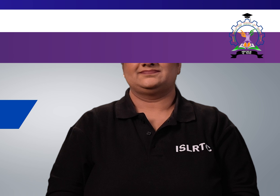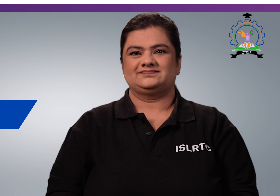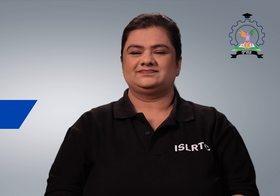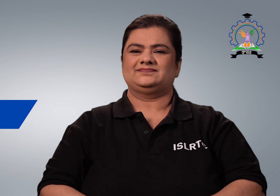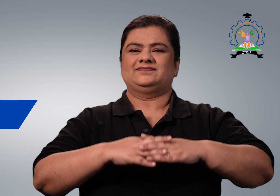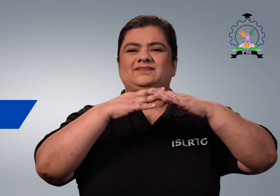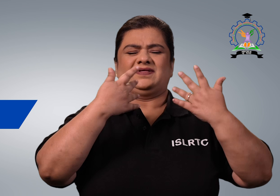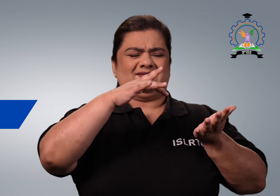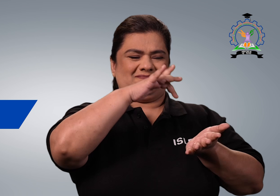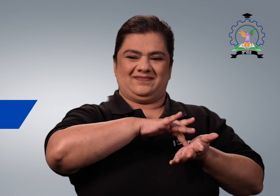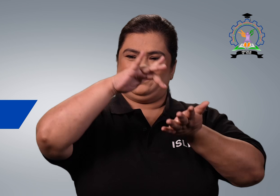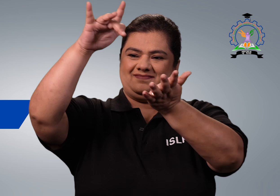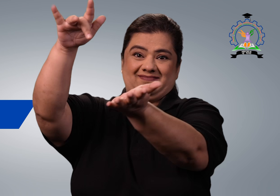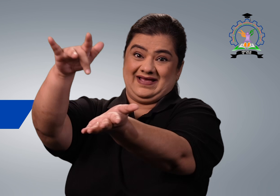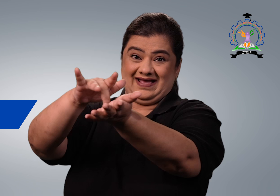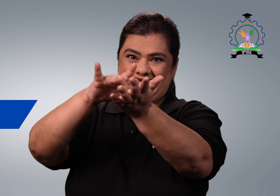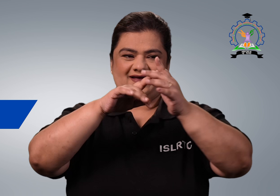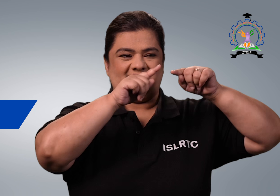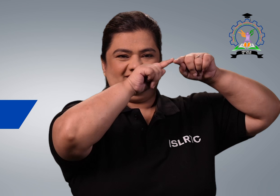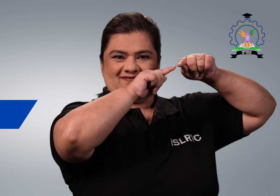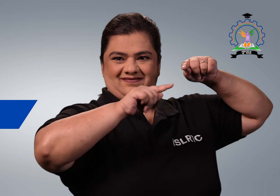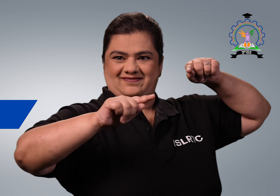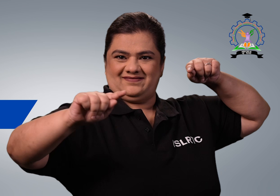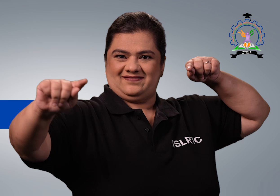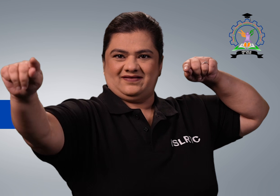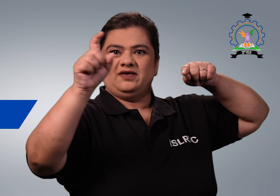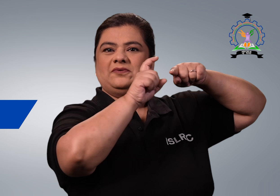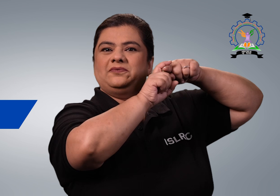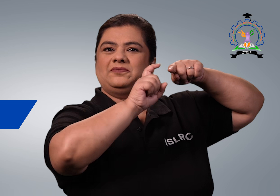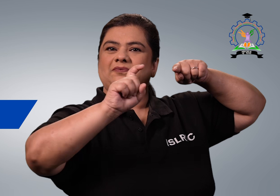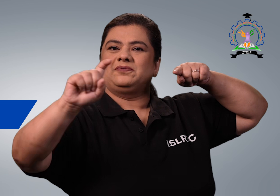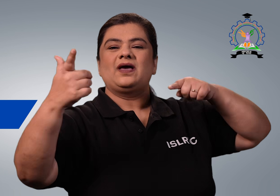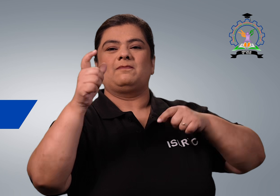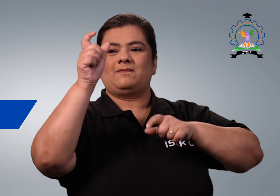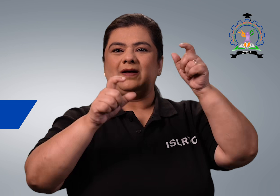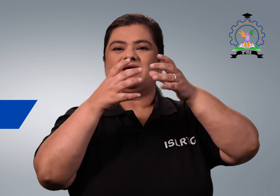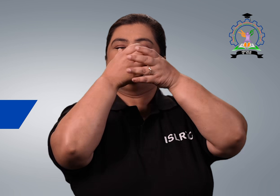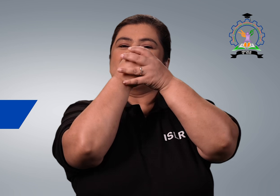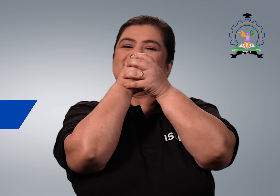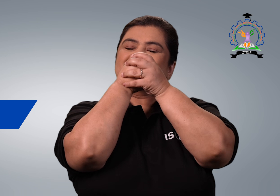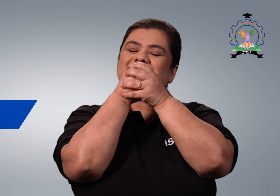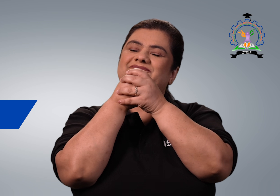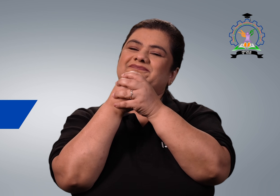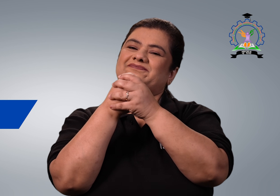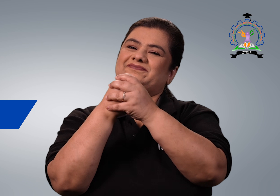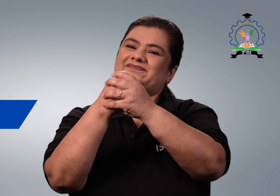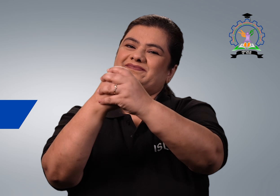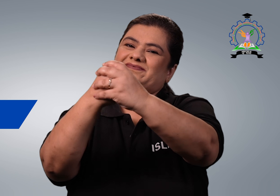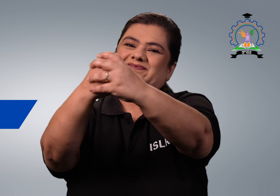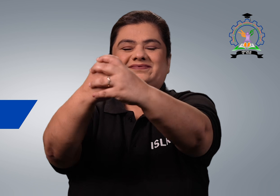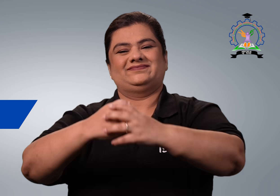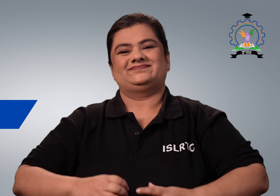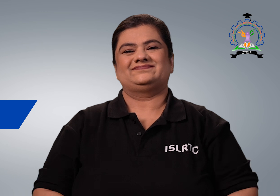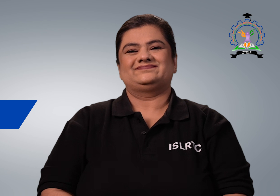A zipline is a cable on which one can slide along using a harness from one place to the another.